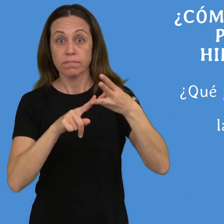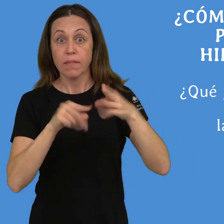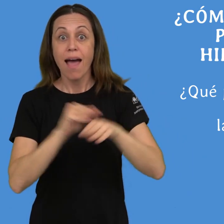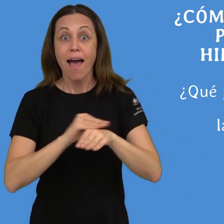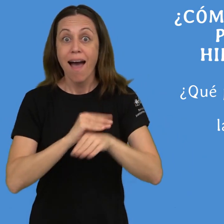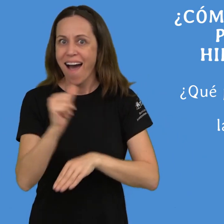alcohol